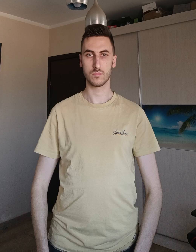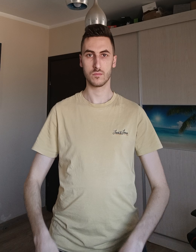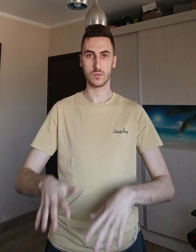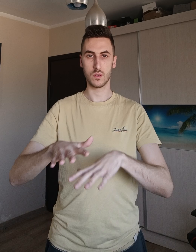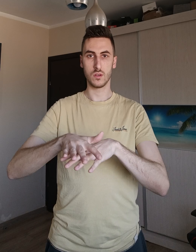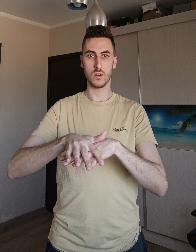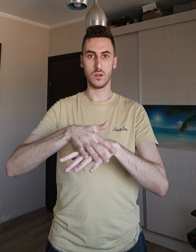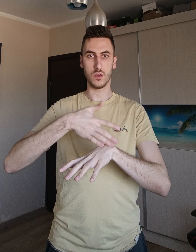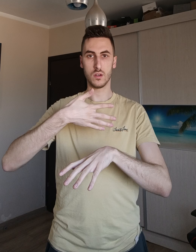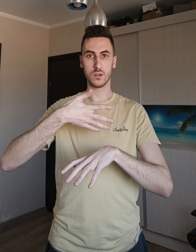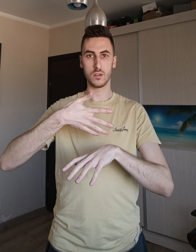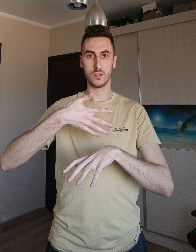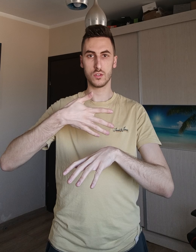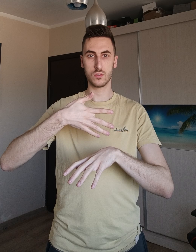להרגיש